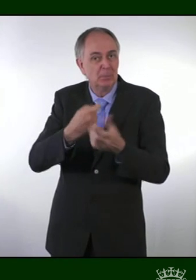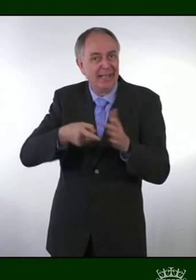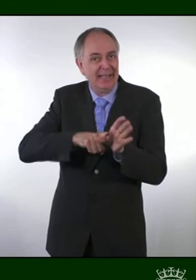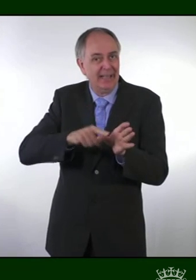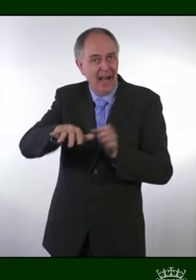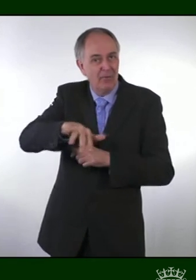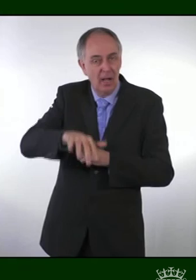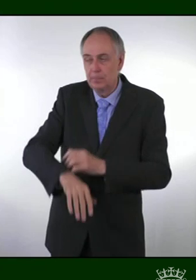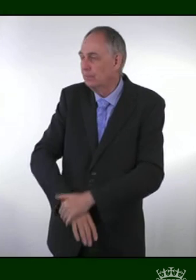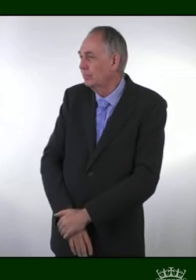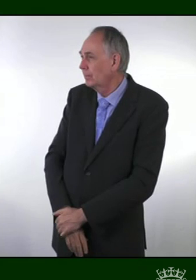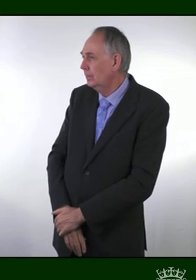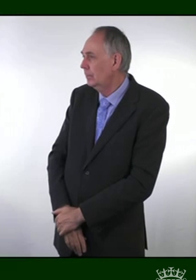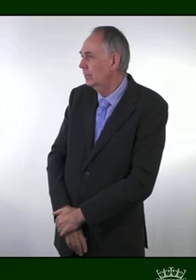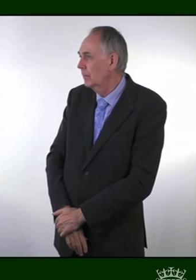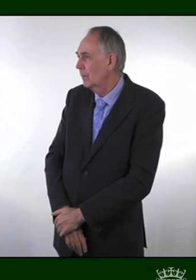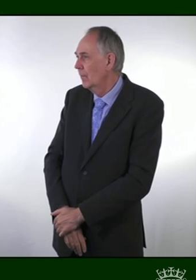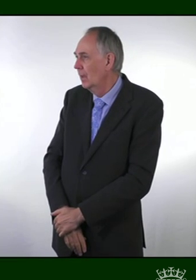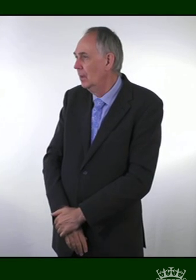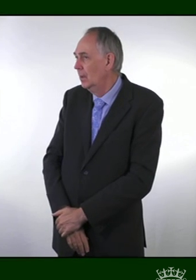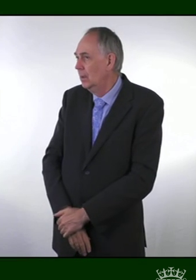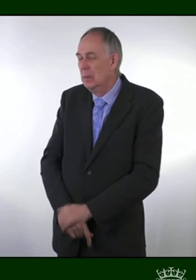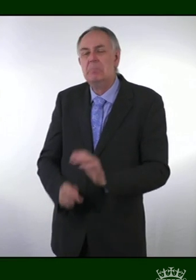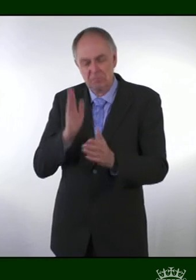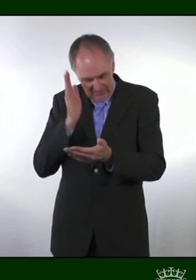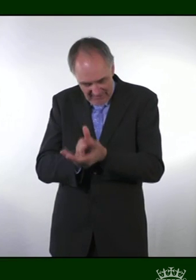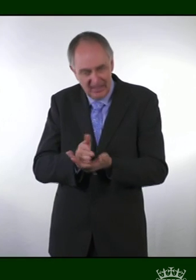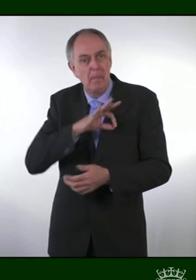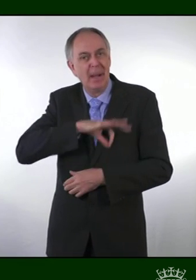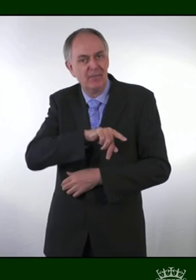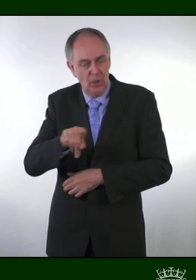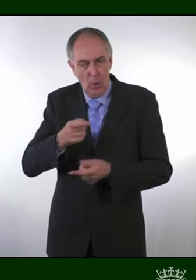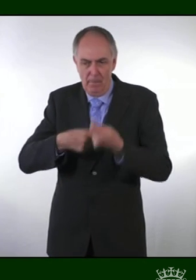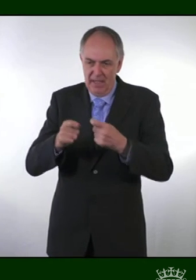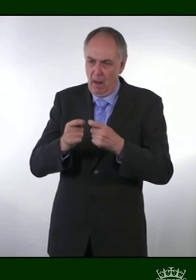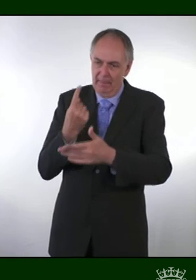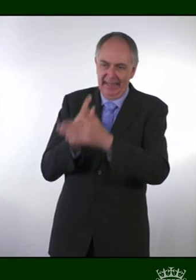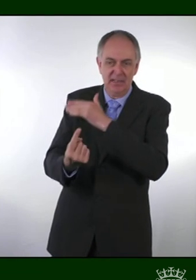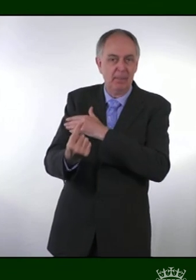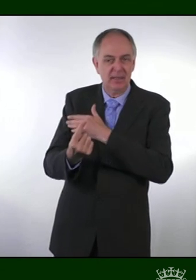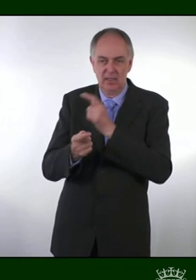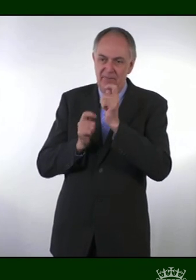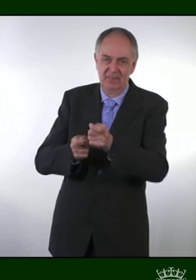I can tell my honourable Friend that it certainly will when we become once again an independent coastal state.